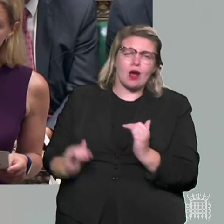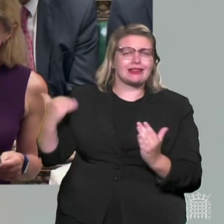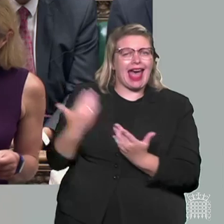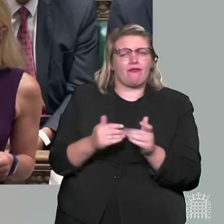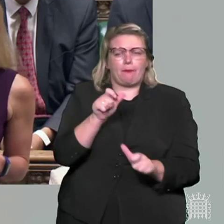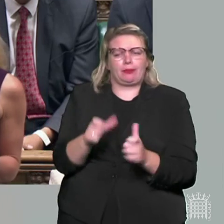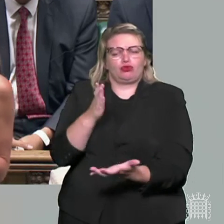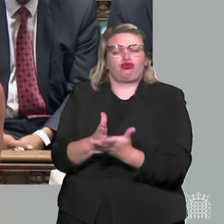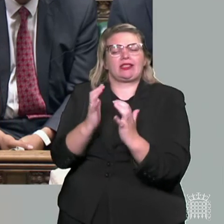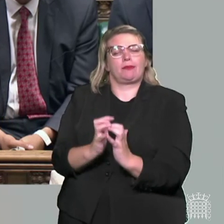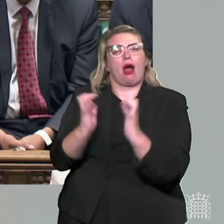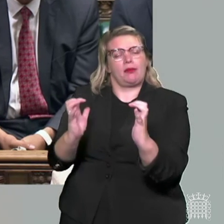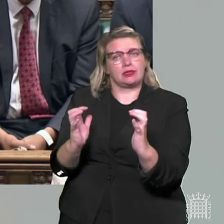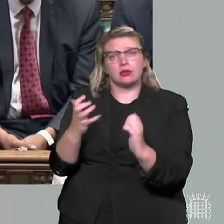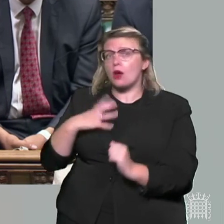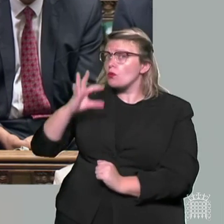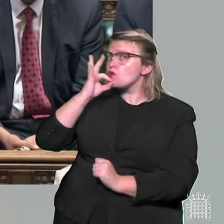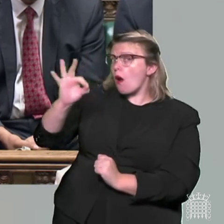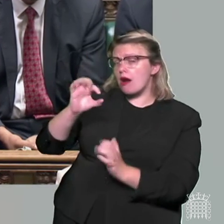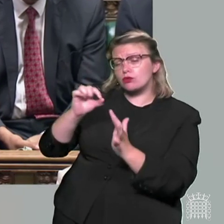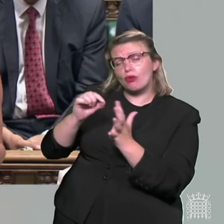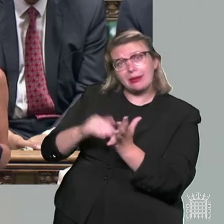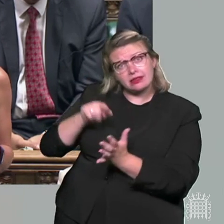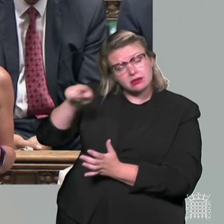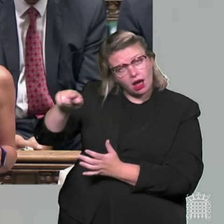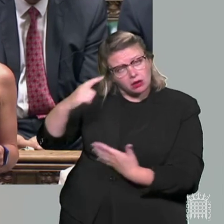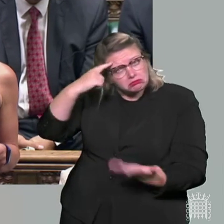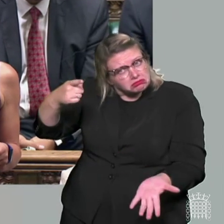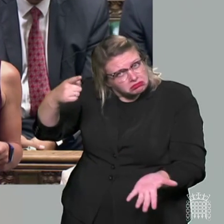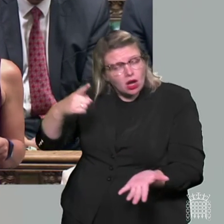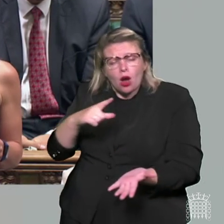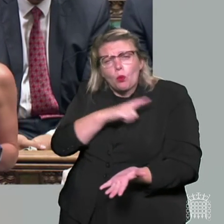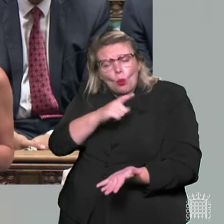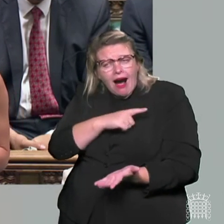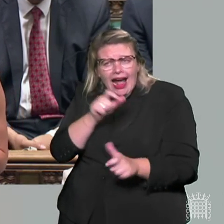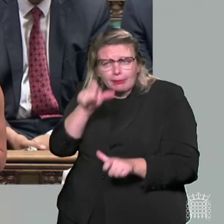Will the Prime Minister be using the next few weeks to personally consider why that could be?